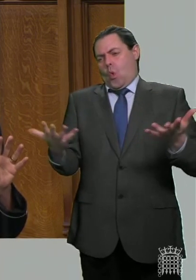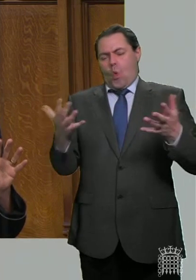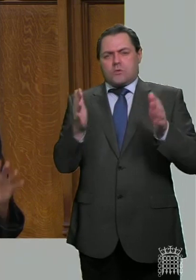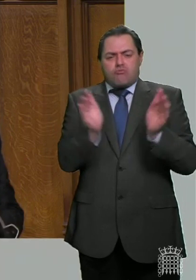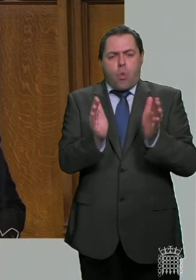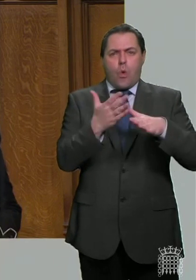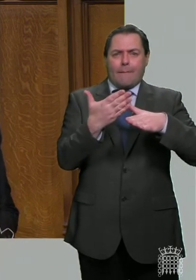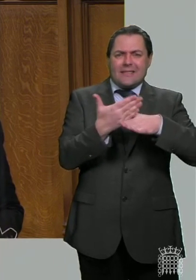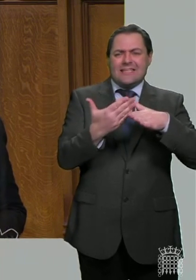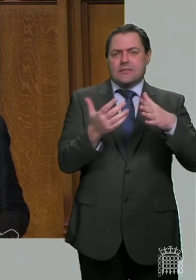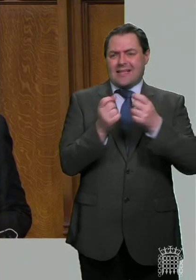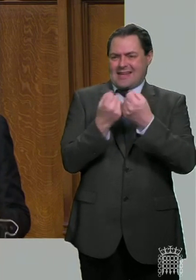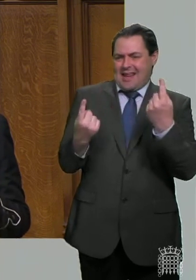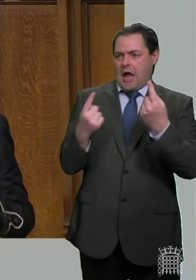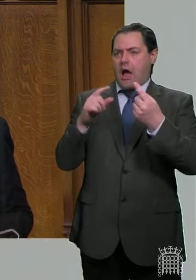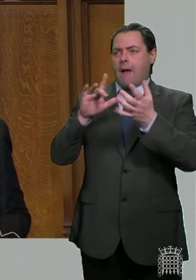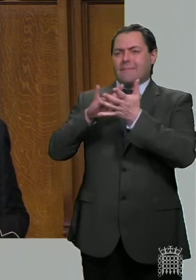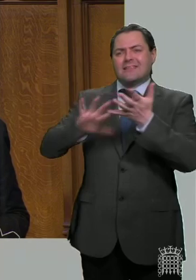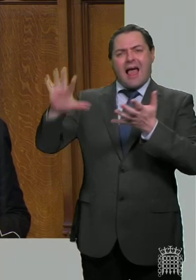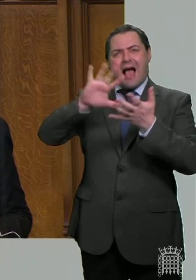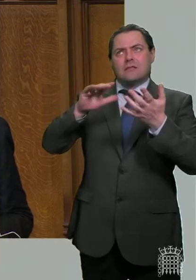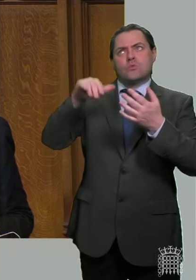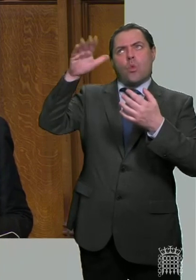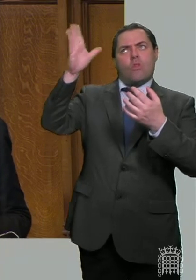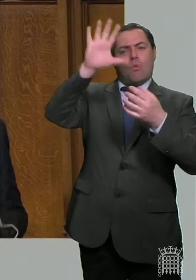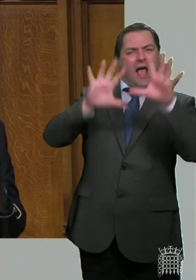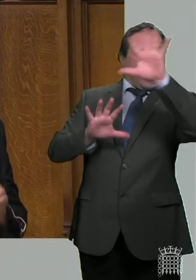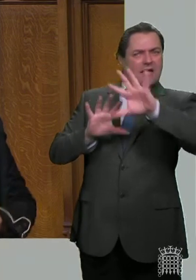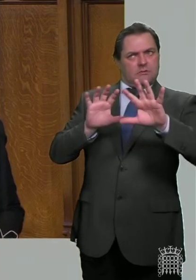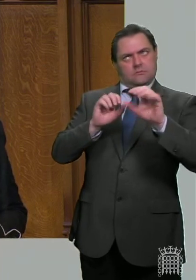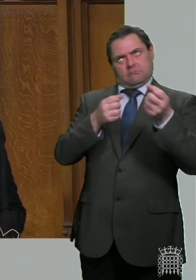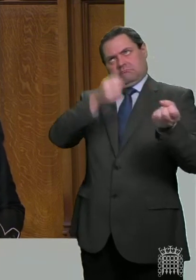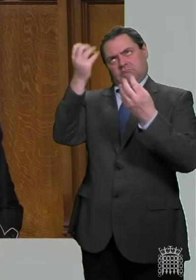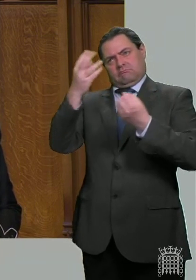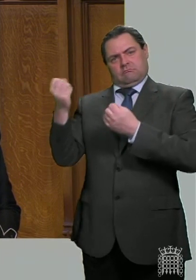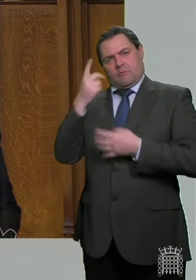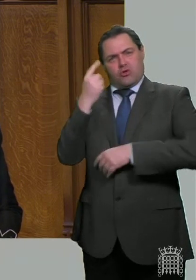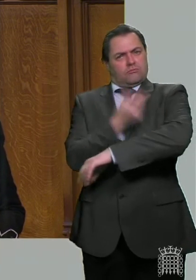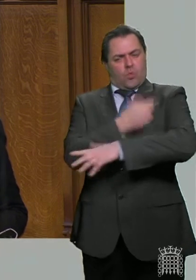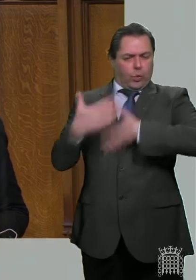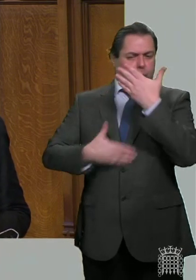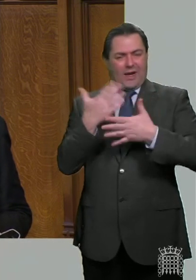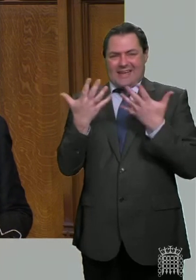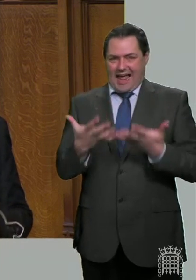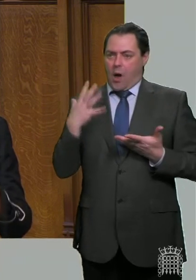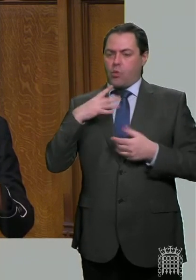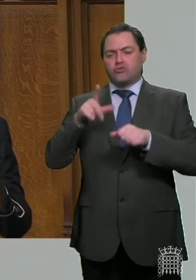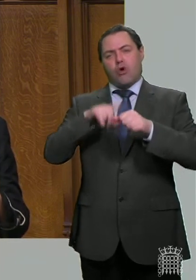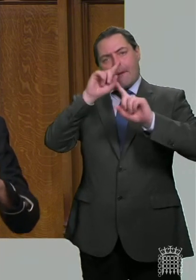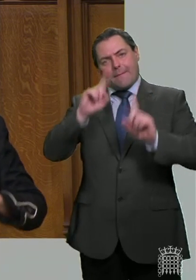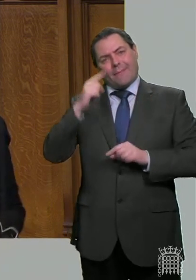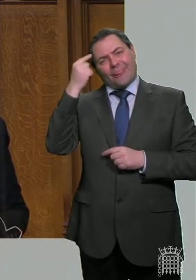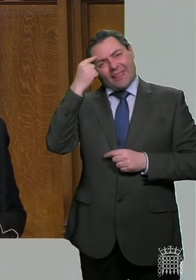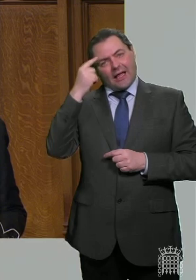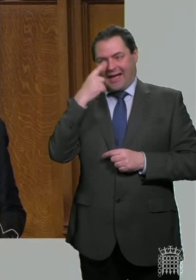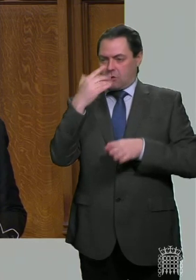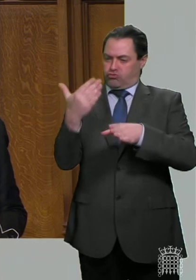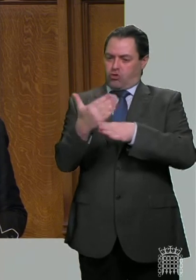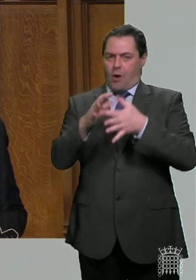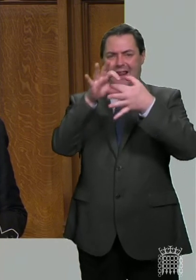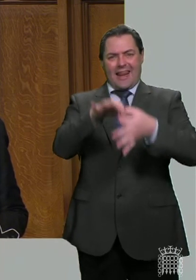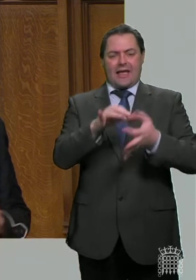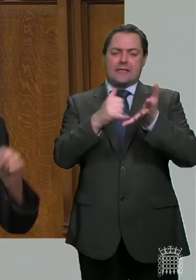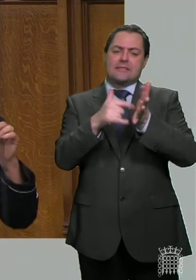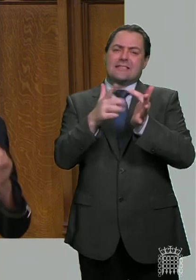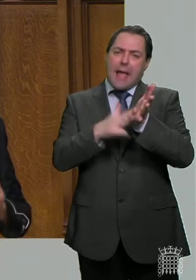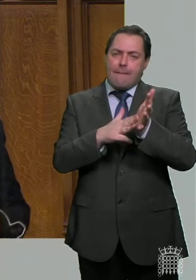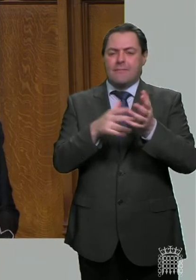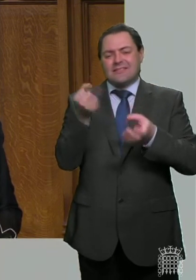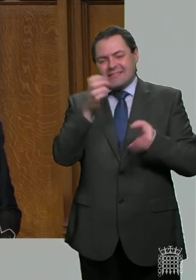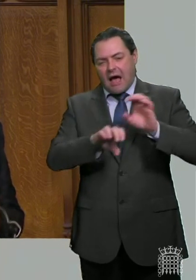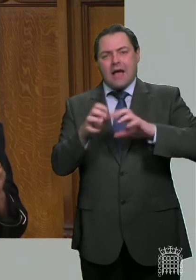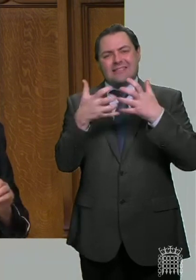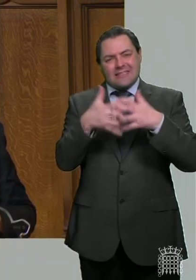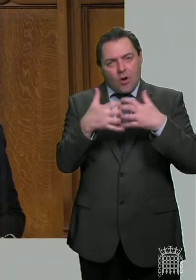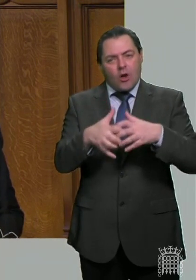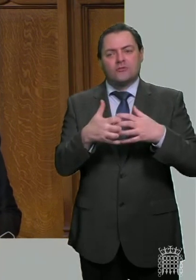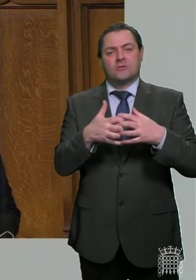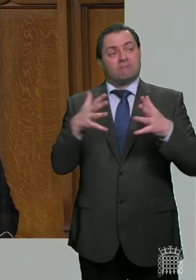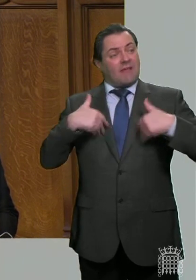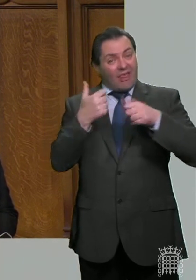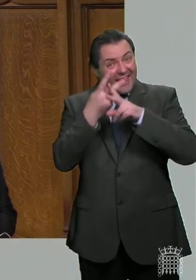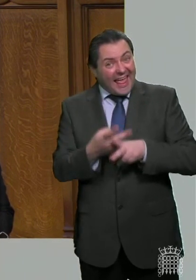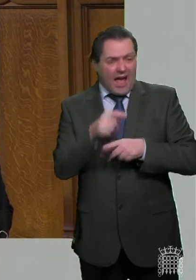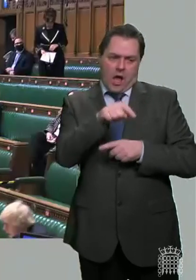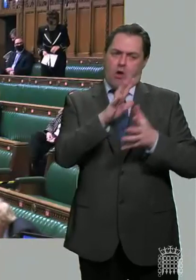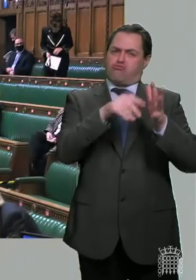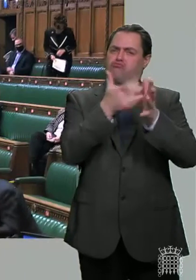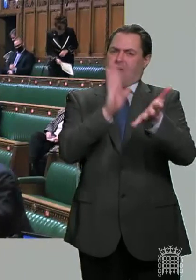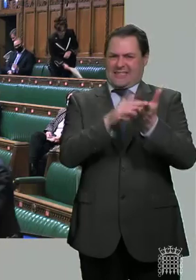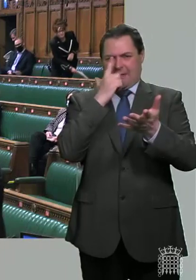We are close to the midlands and the north-west. Does the Prime Minister agree that now is the time for our young people to look at and aspire to careers in STEM and healthcare, and that Wrexham is the hub that can take us forward?